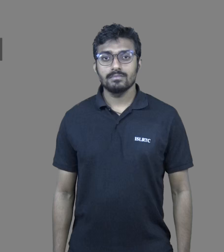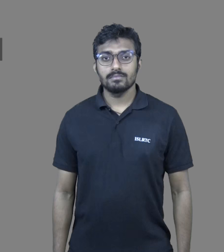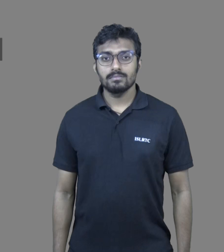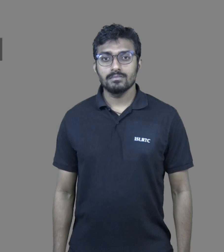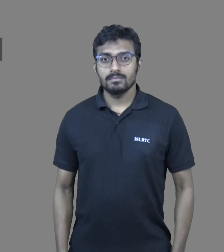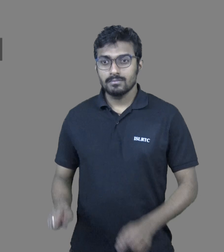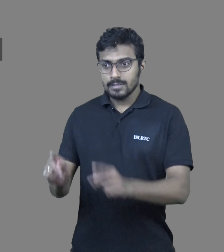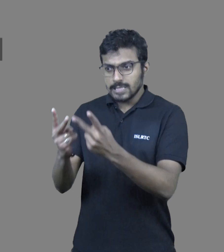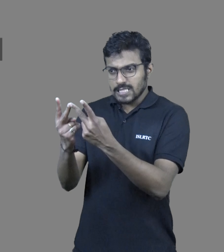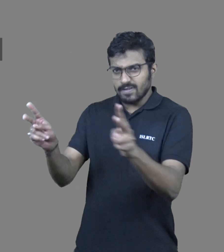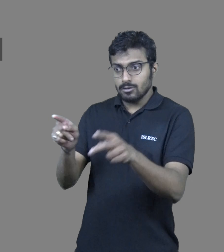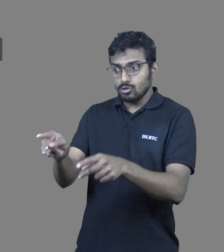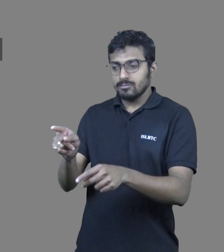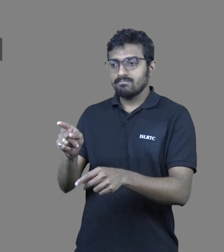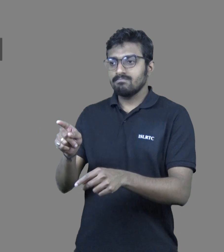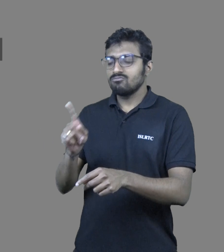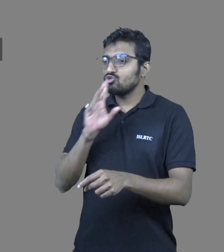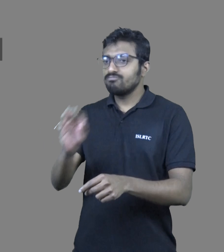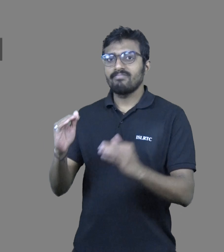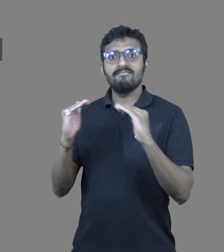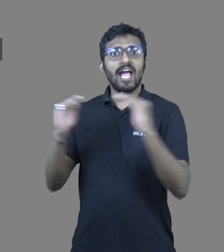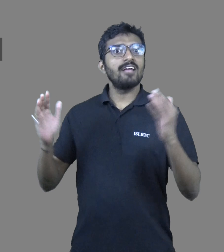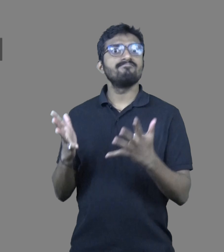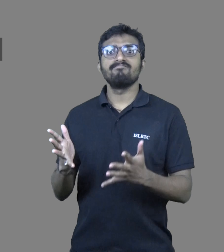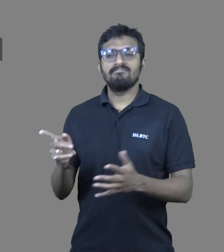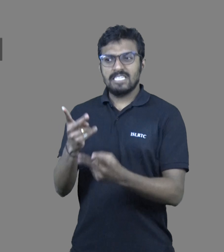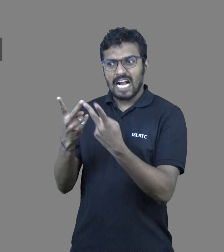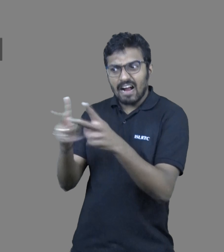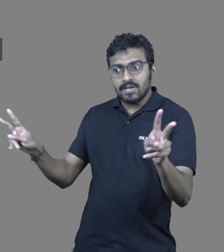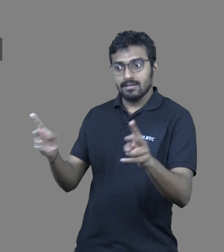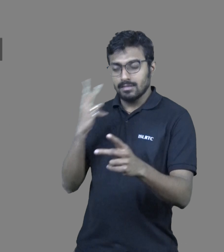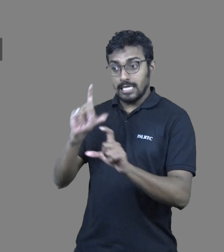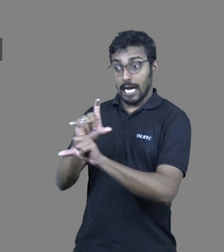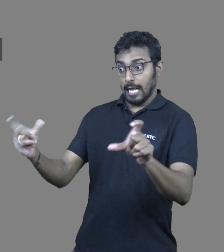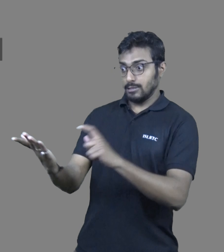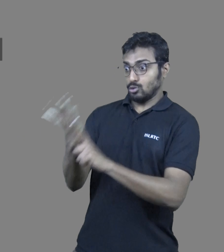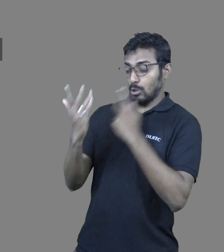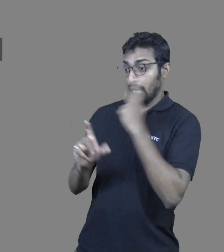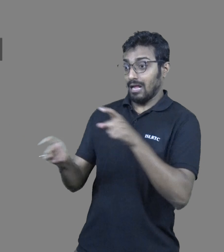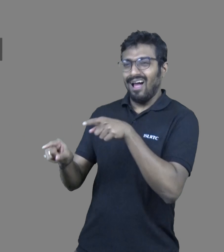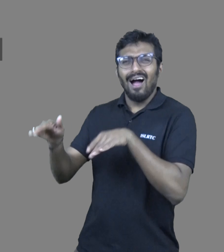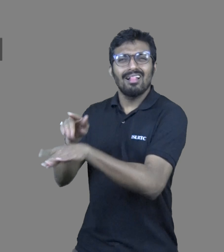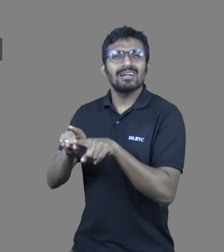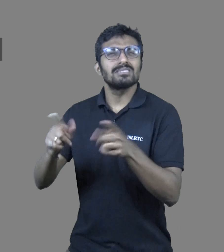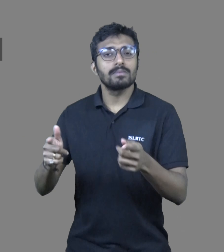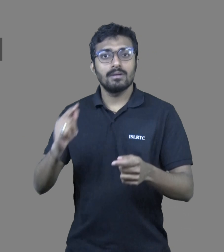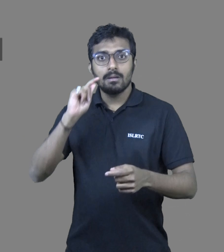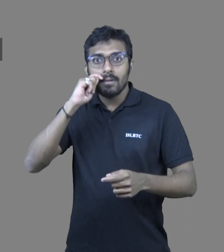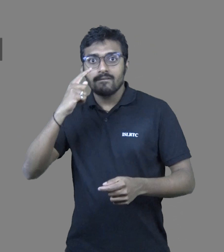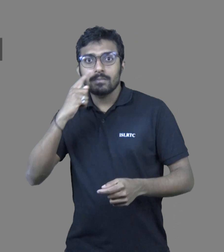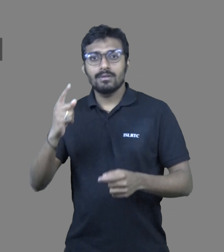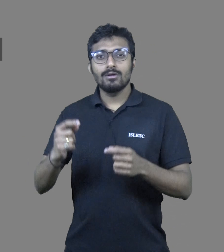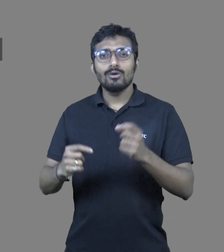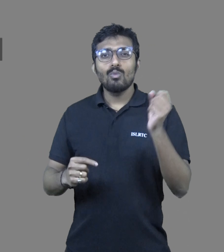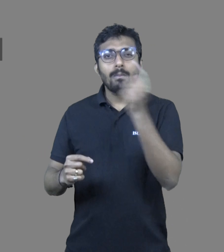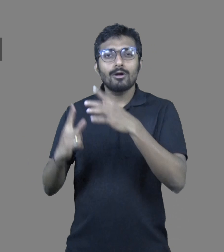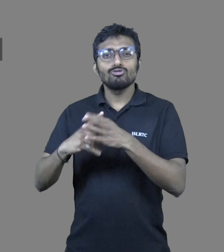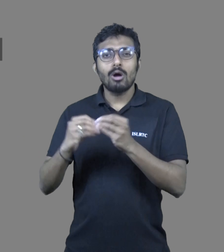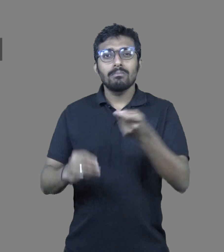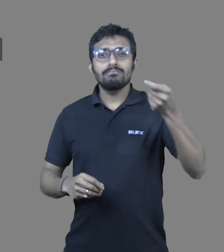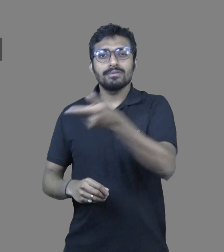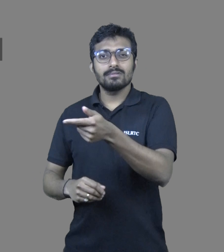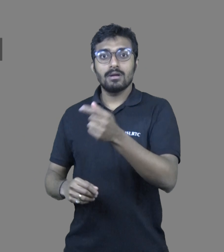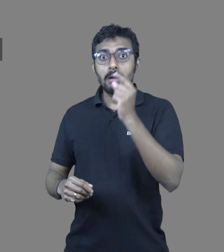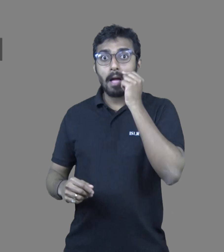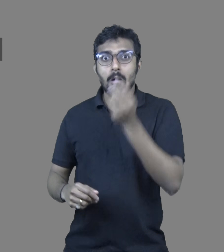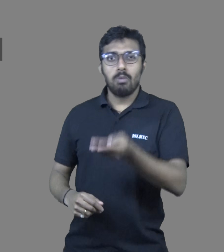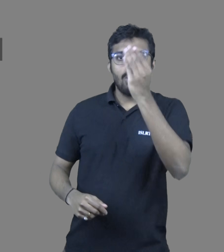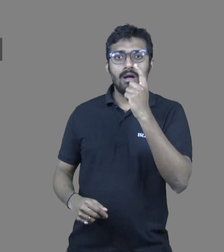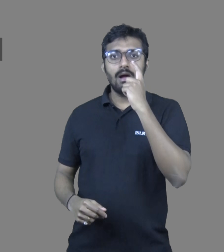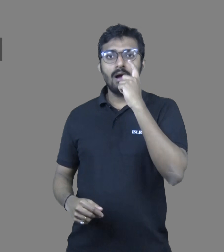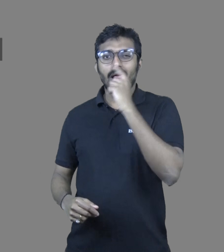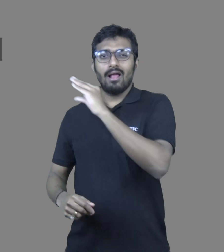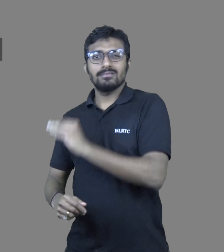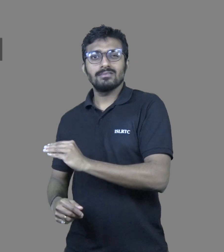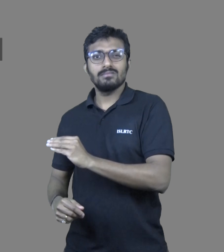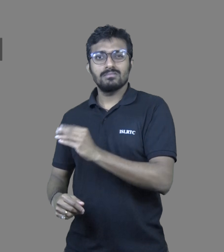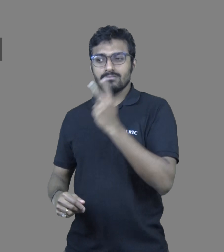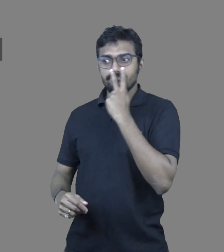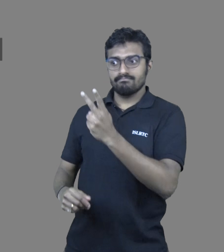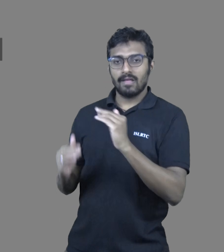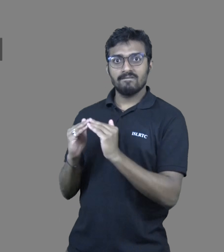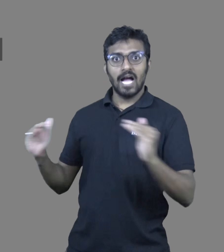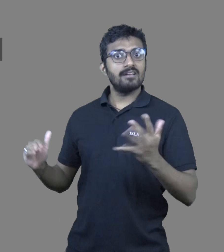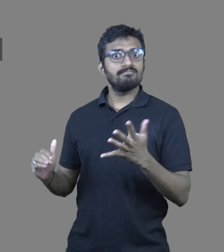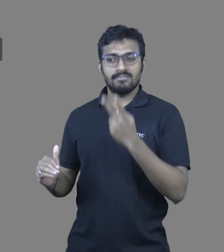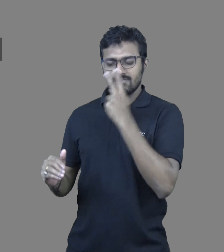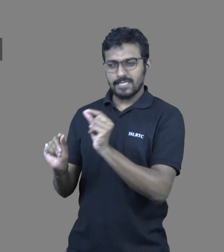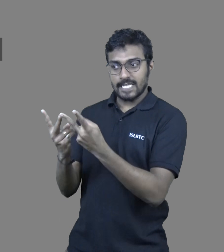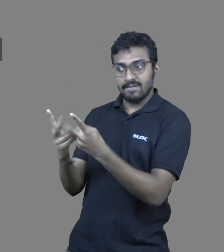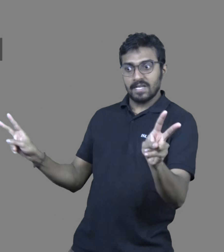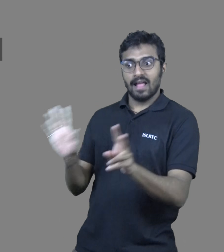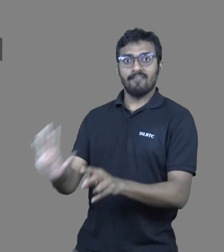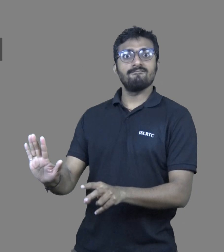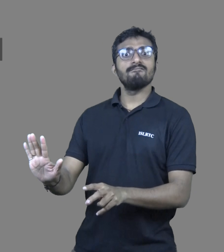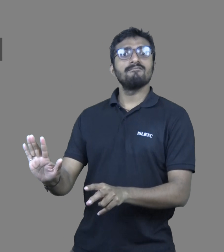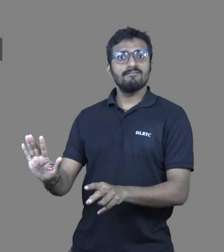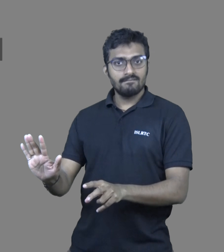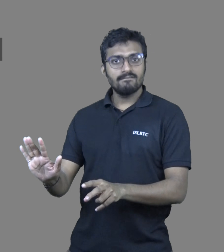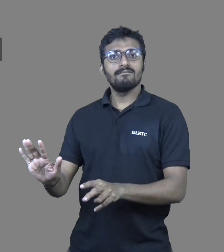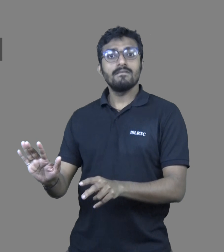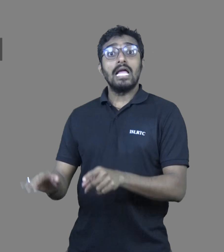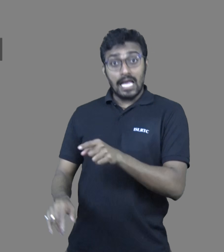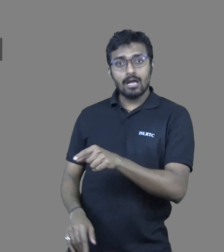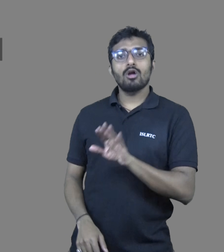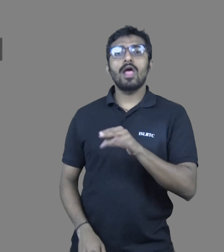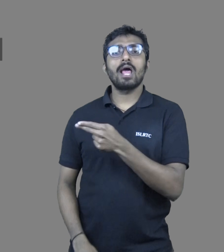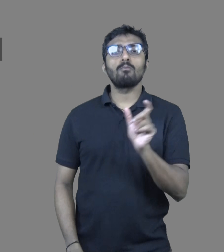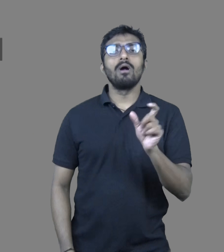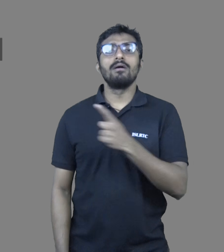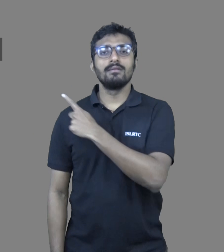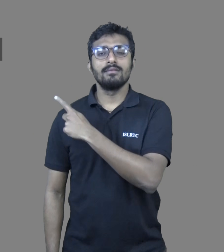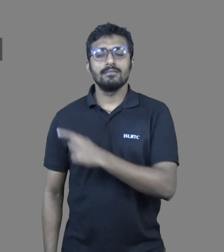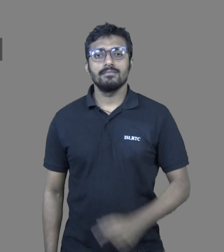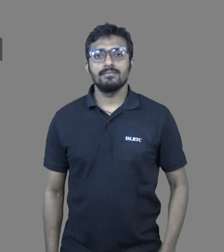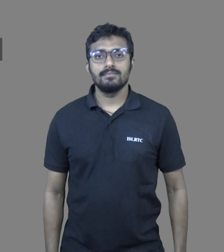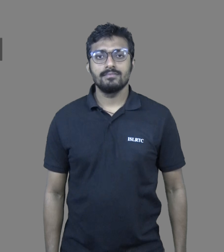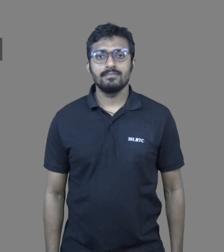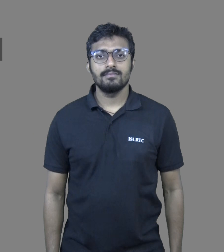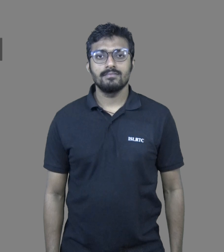Disparity